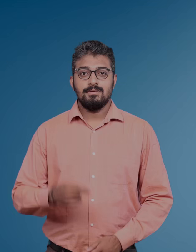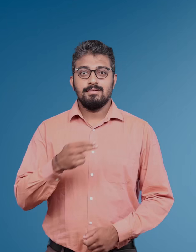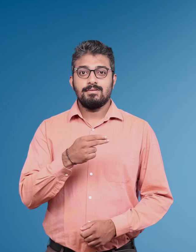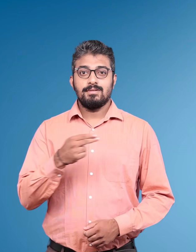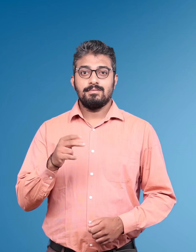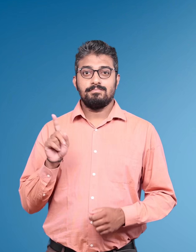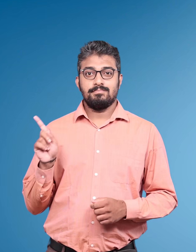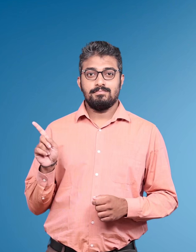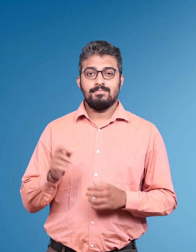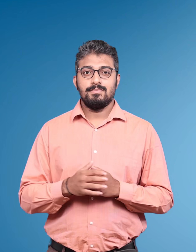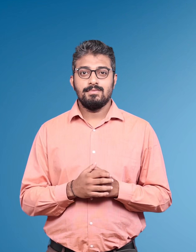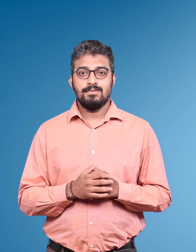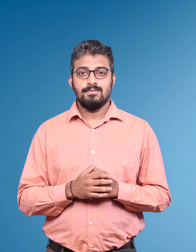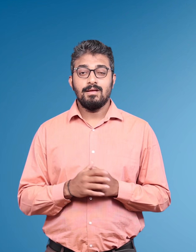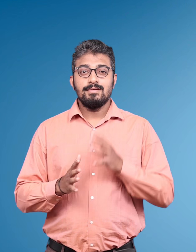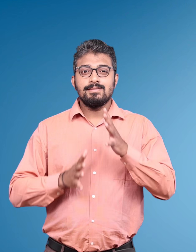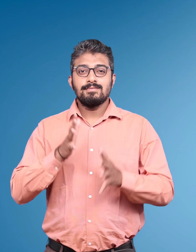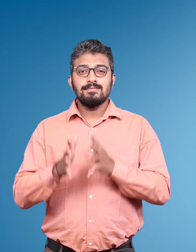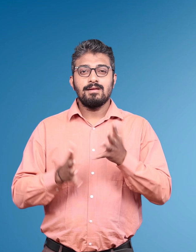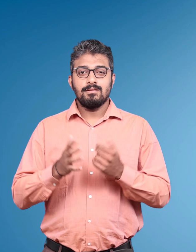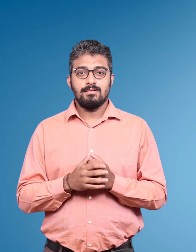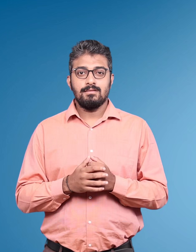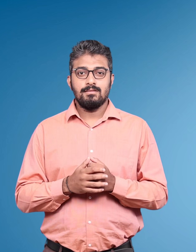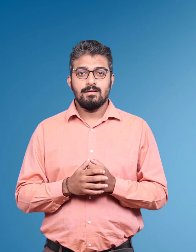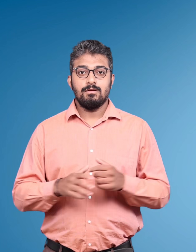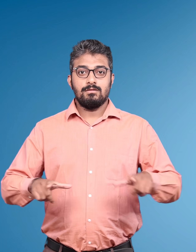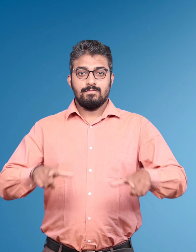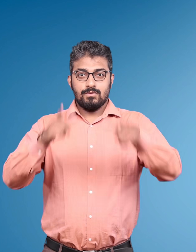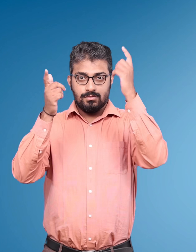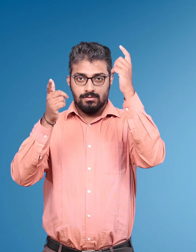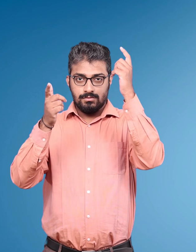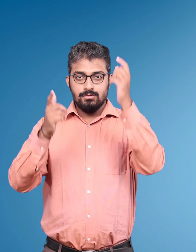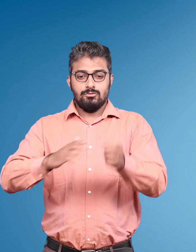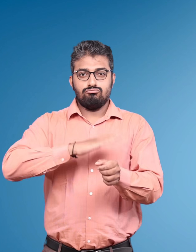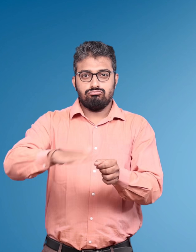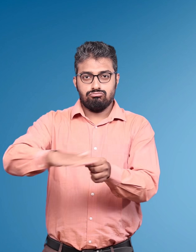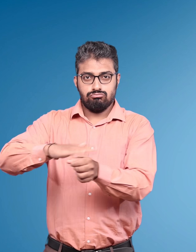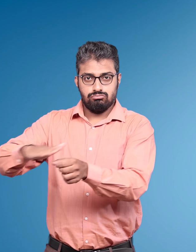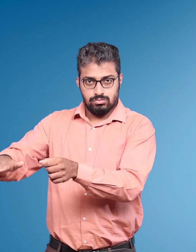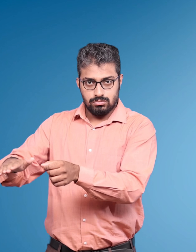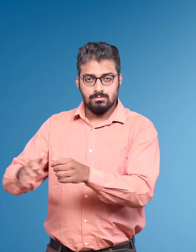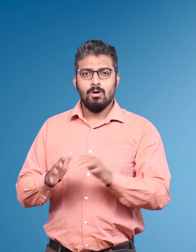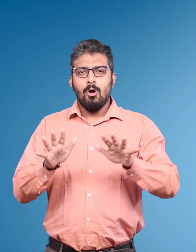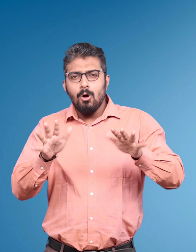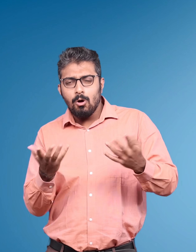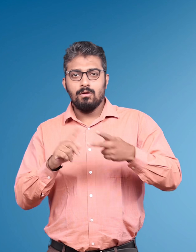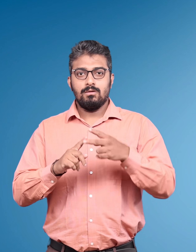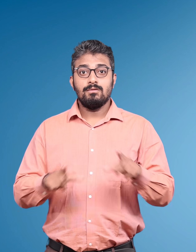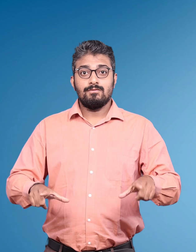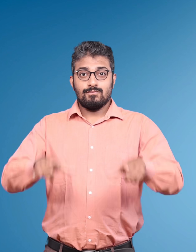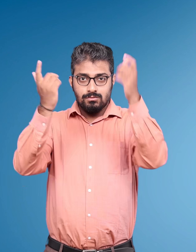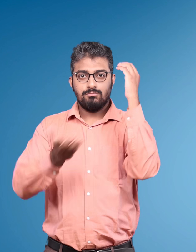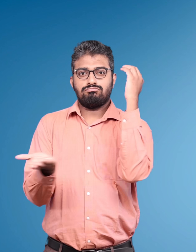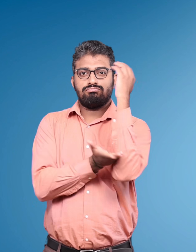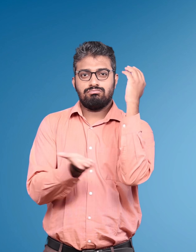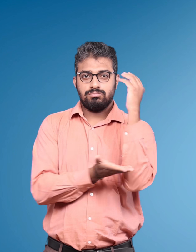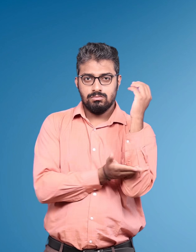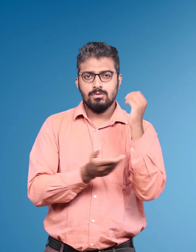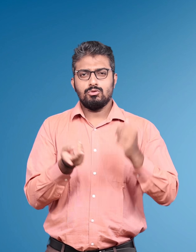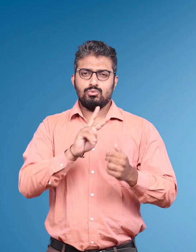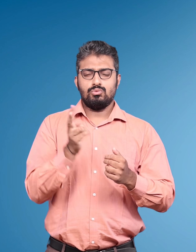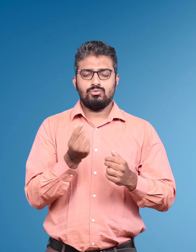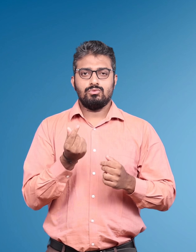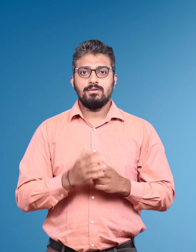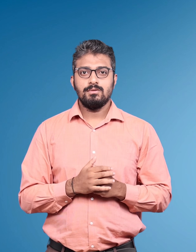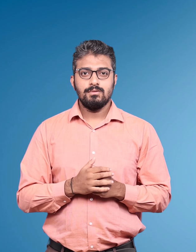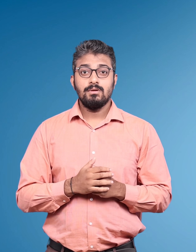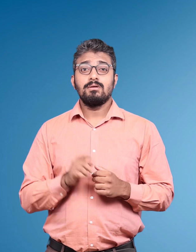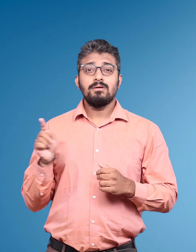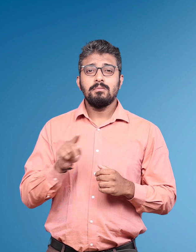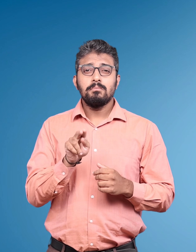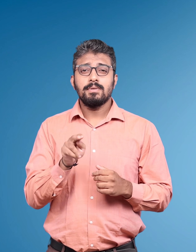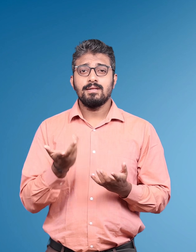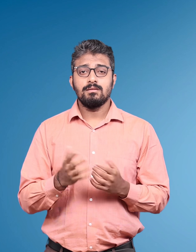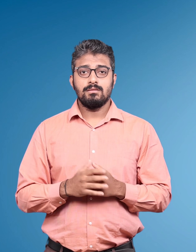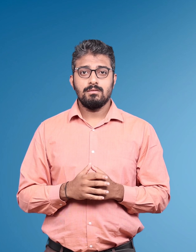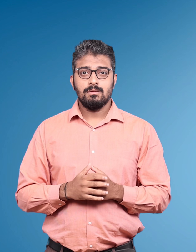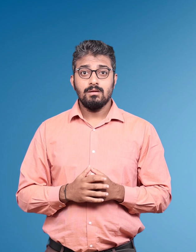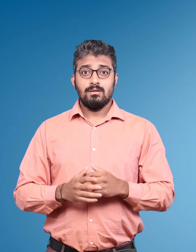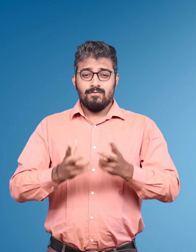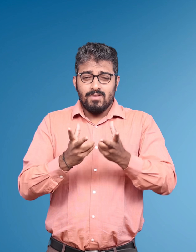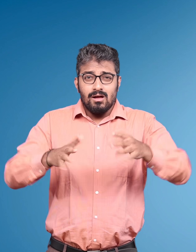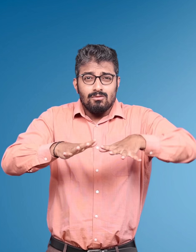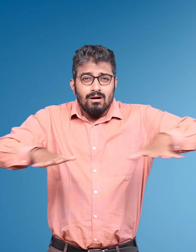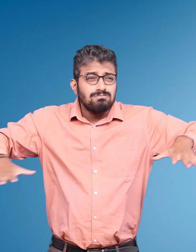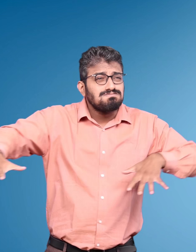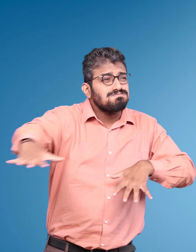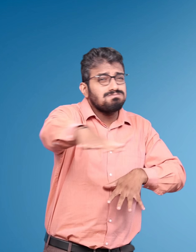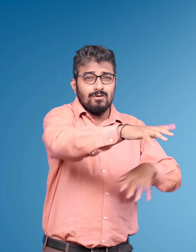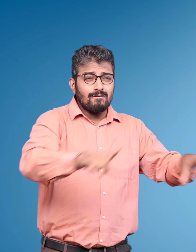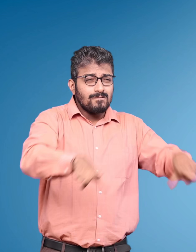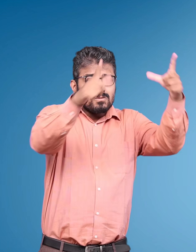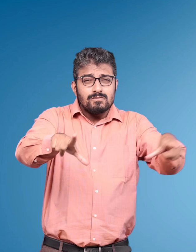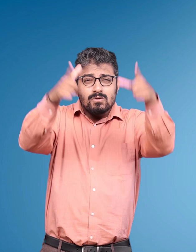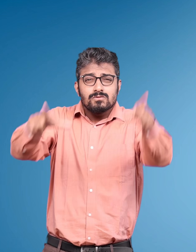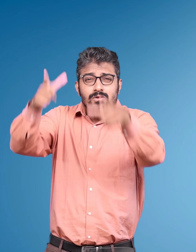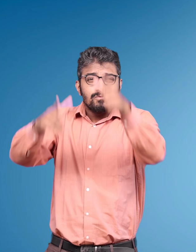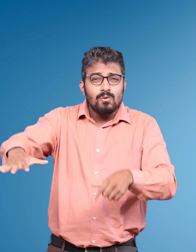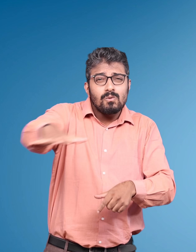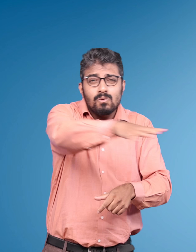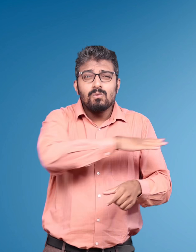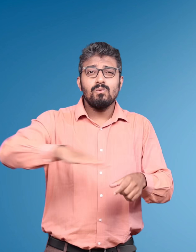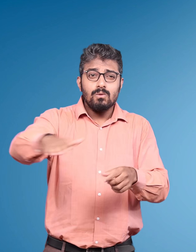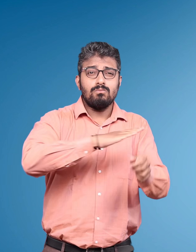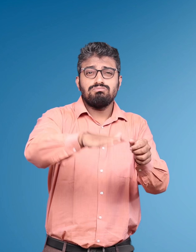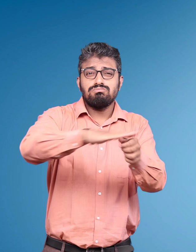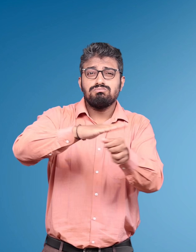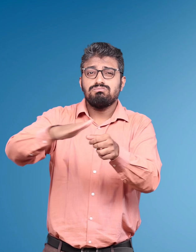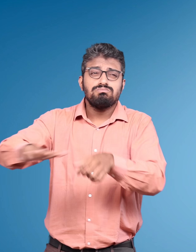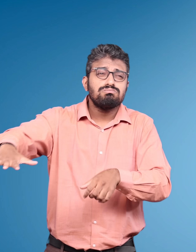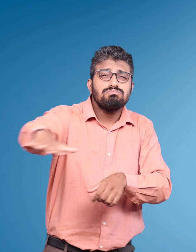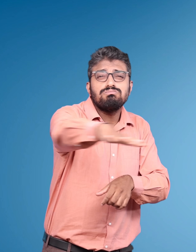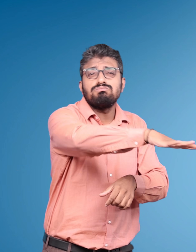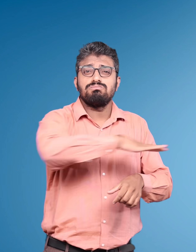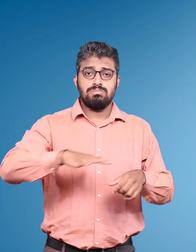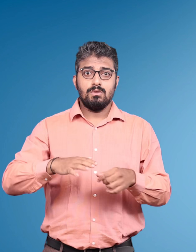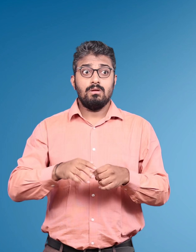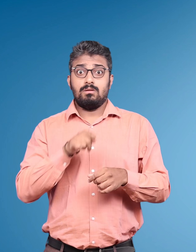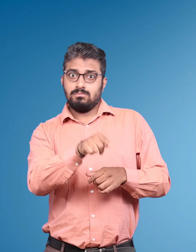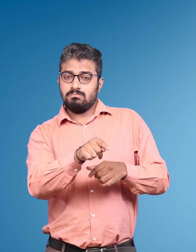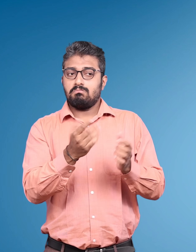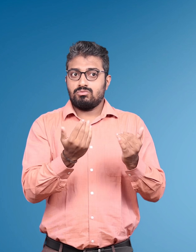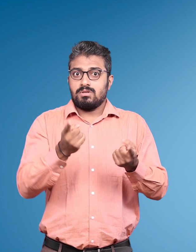Deforestation. This sign means deforestation. Deforestation is the cutting of trees in forests over large areas